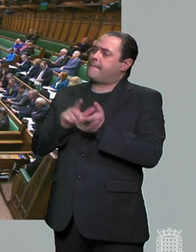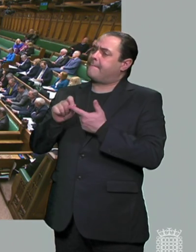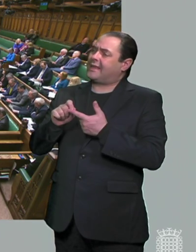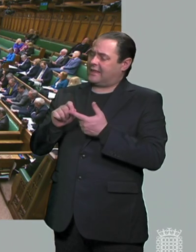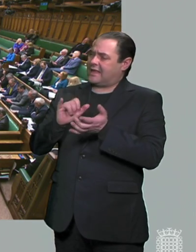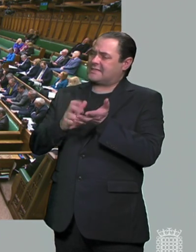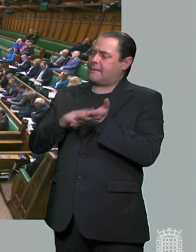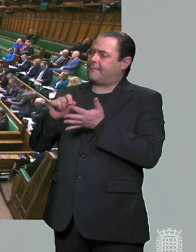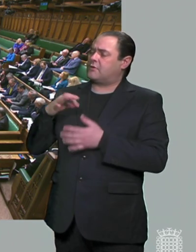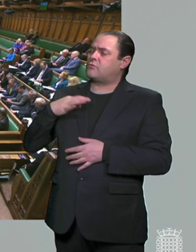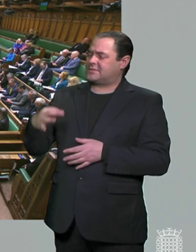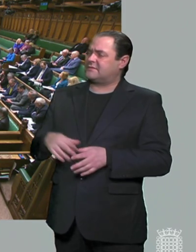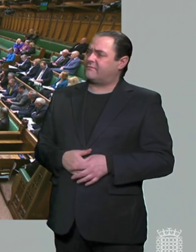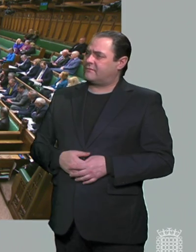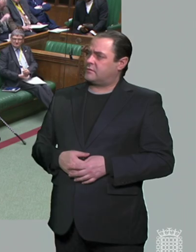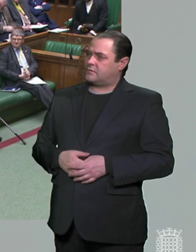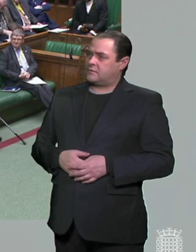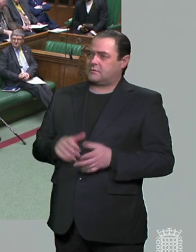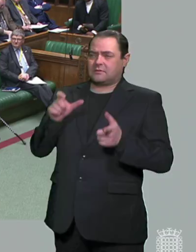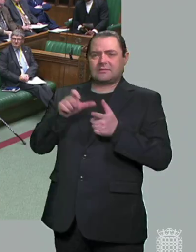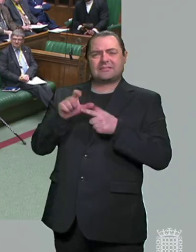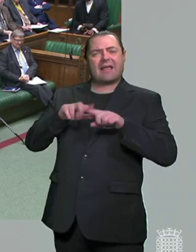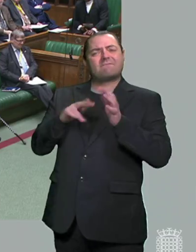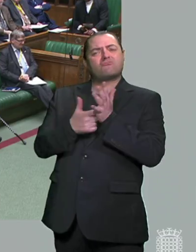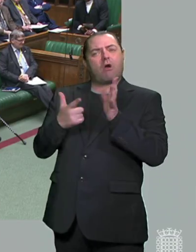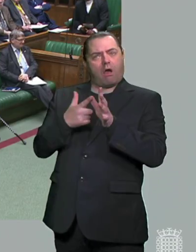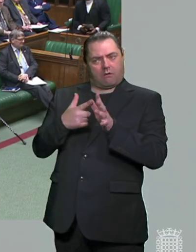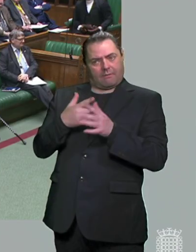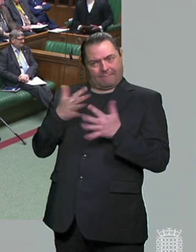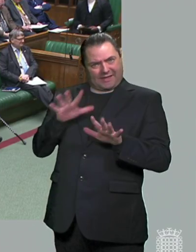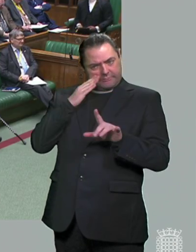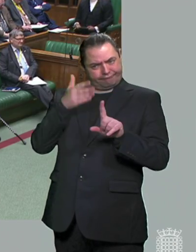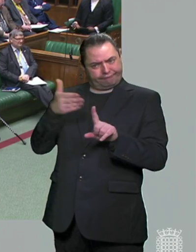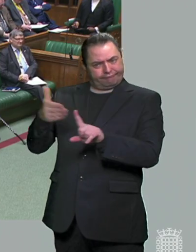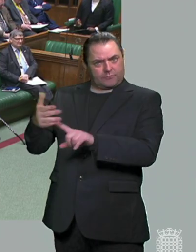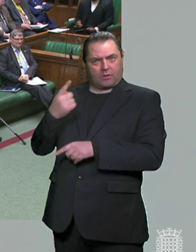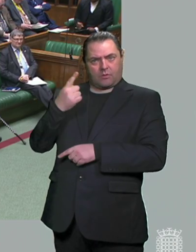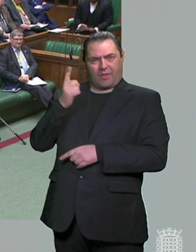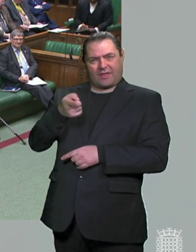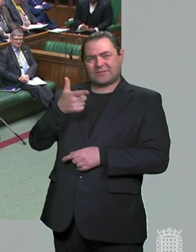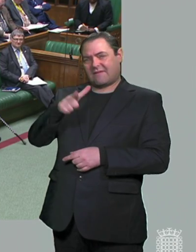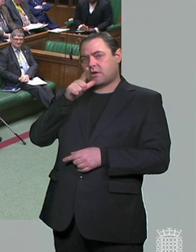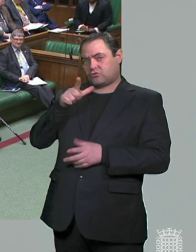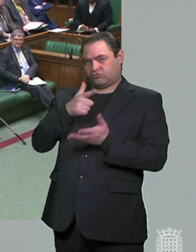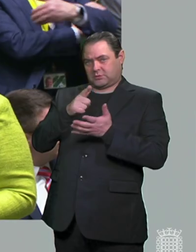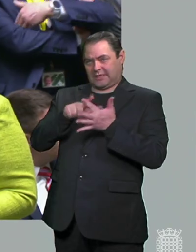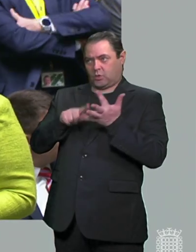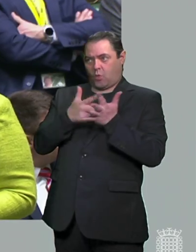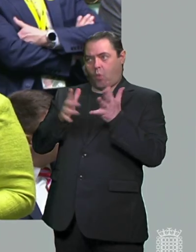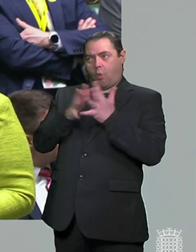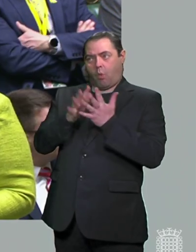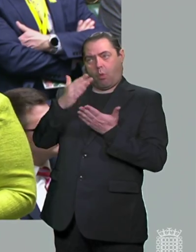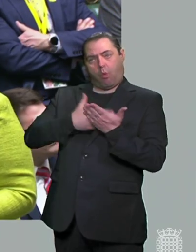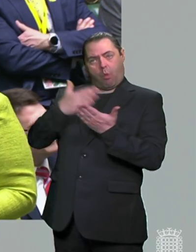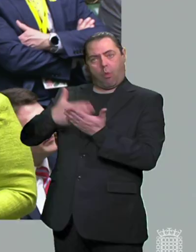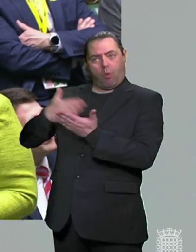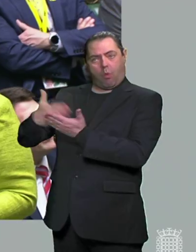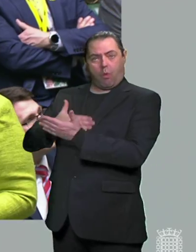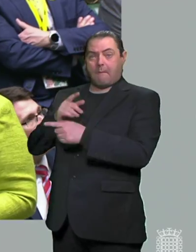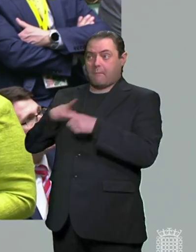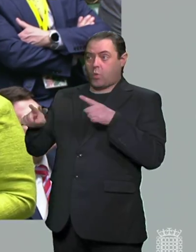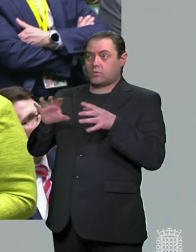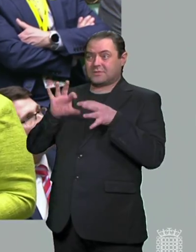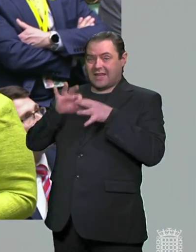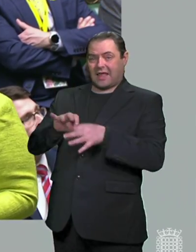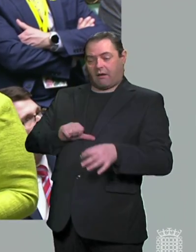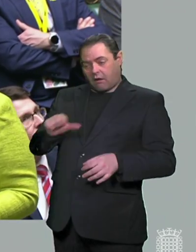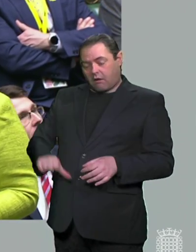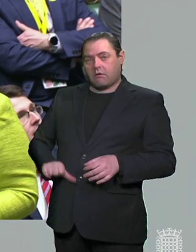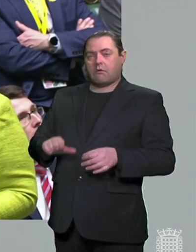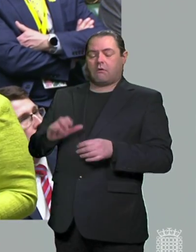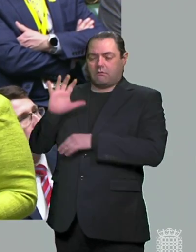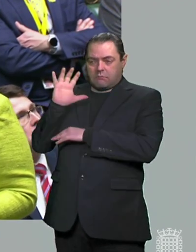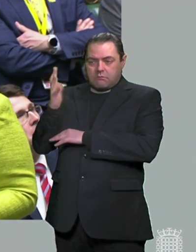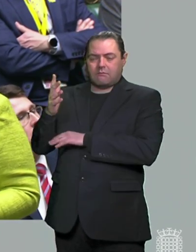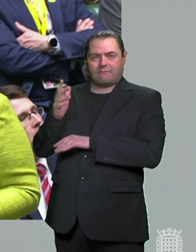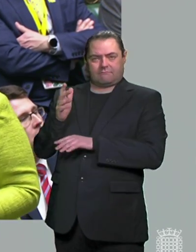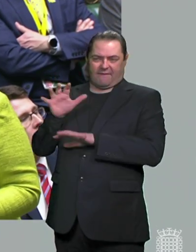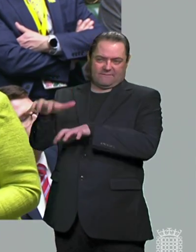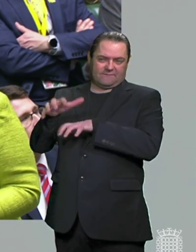The Department for Environment, Food and Rural Affairs alone has identified more than 1,700 pieces of retained EU law, with the majority in devolved areas such as agriculture, forestry and fishing.